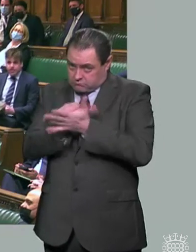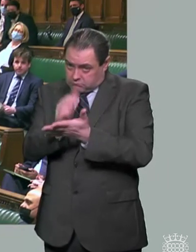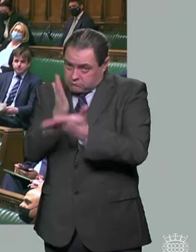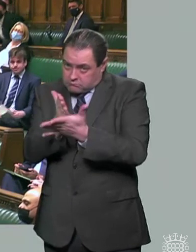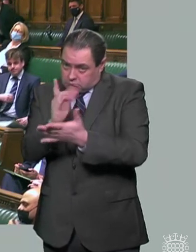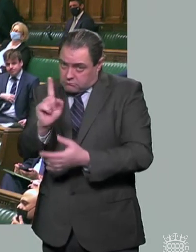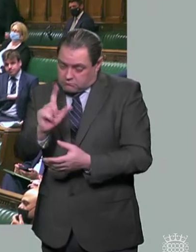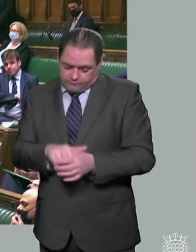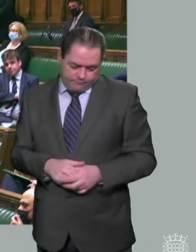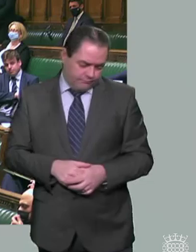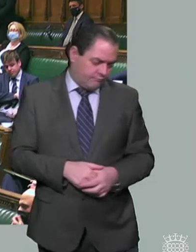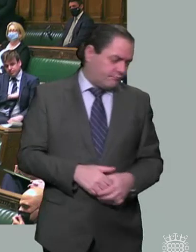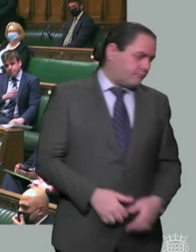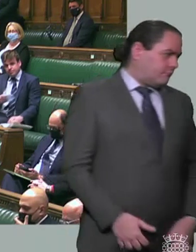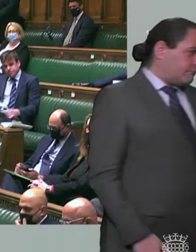My honourable Friend makes an incredibly powerful point